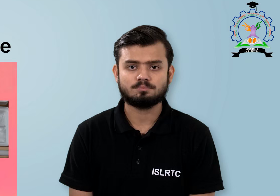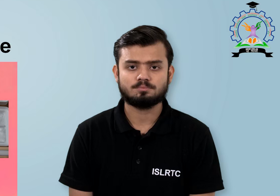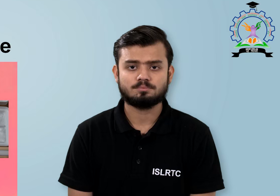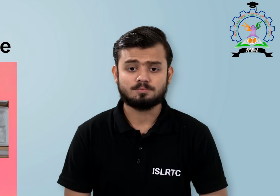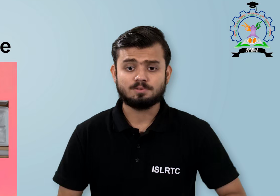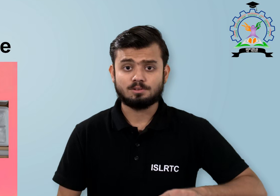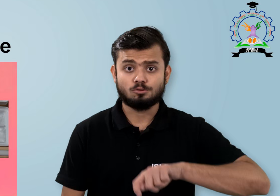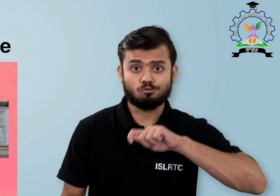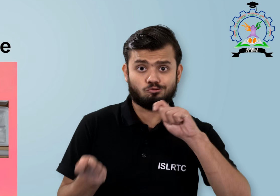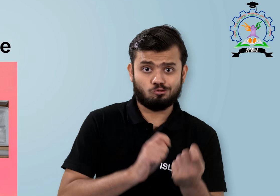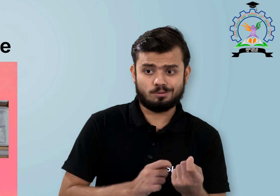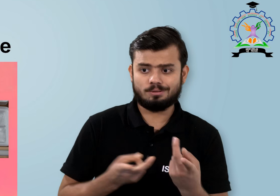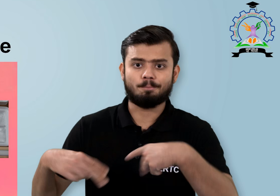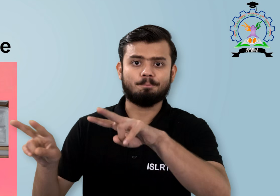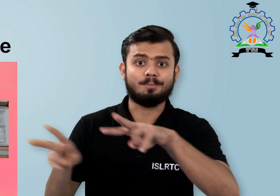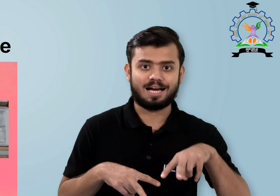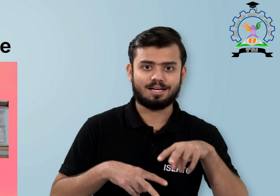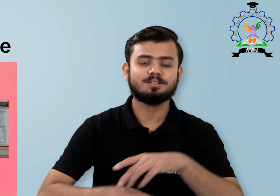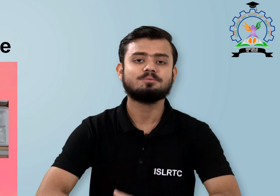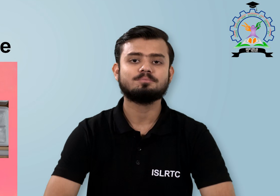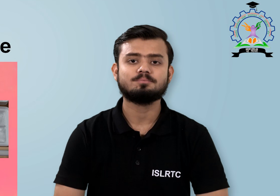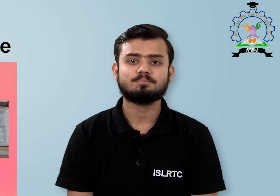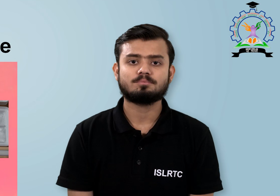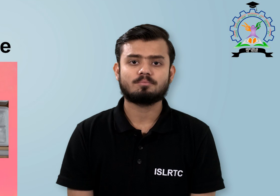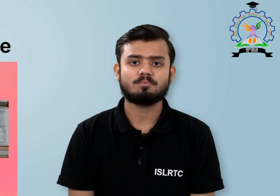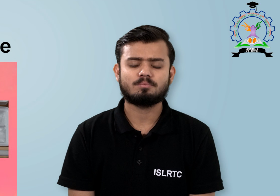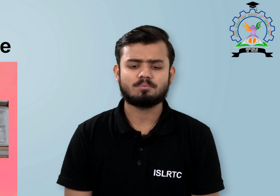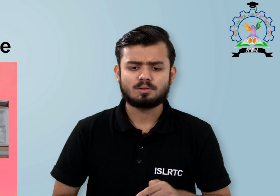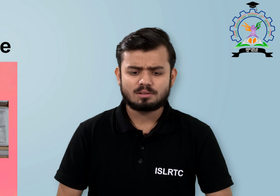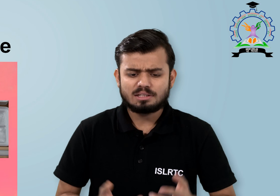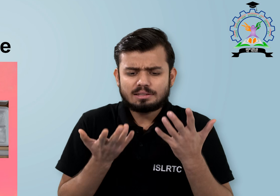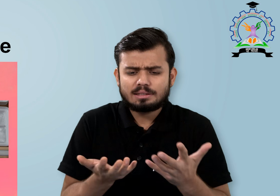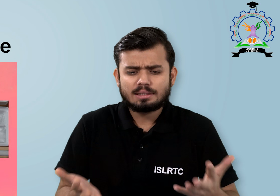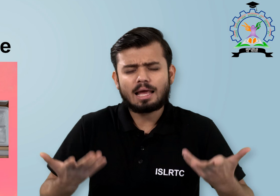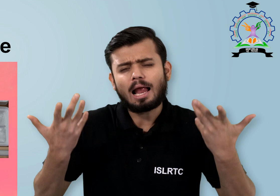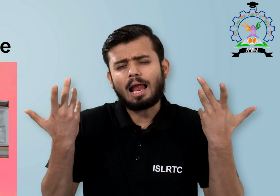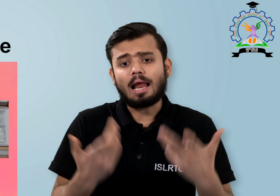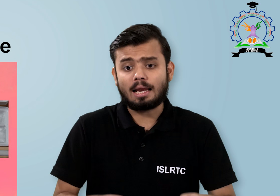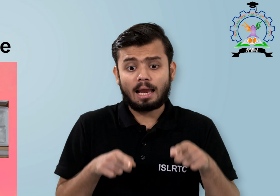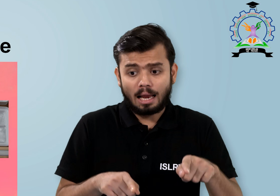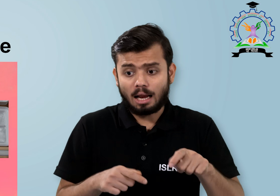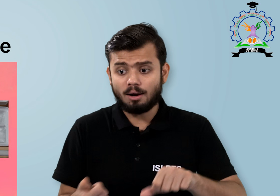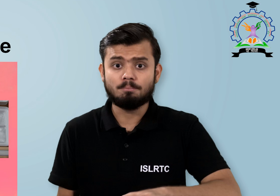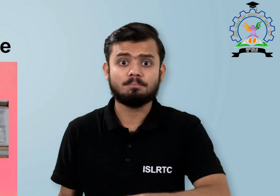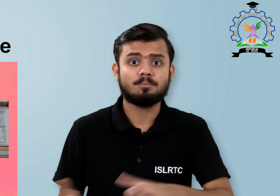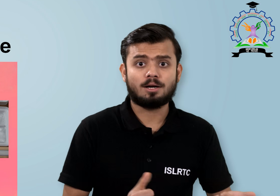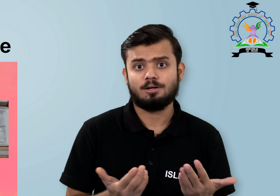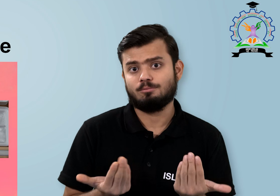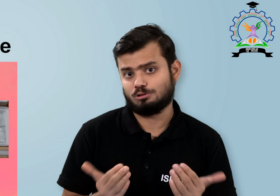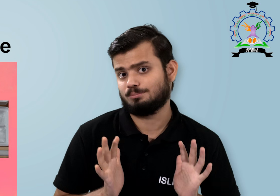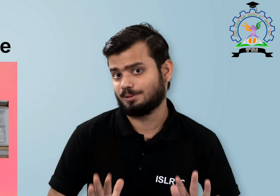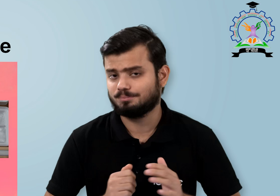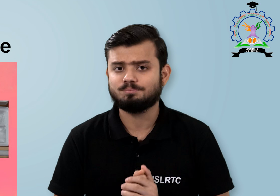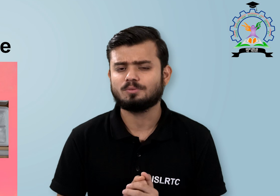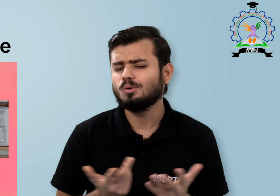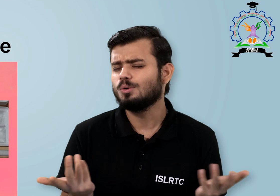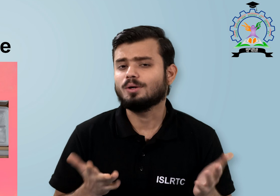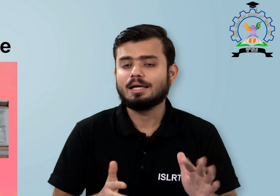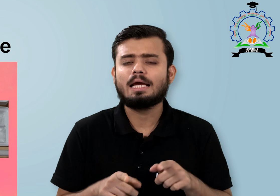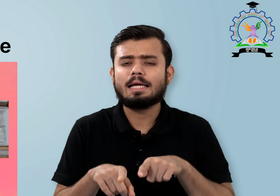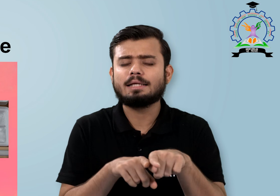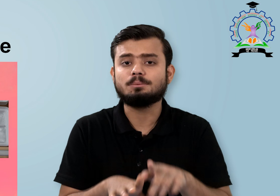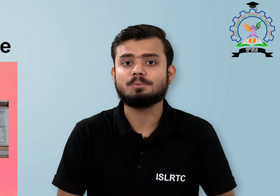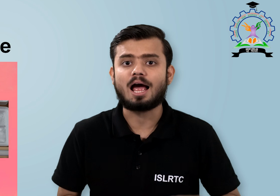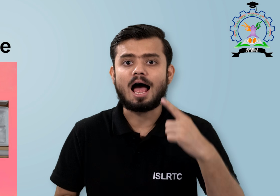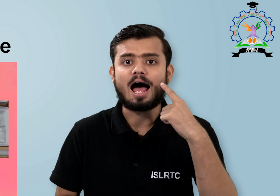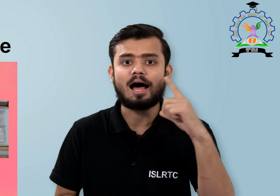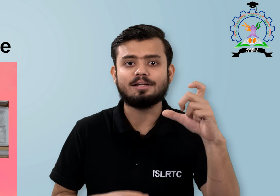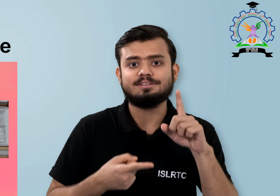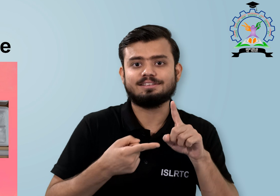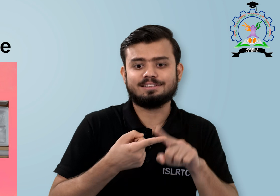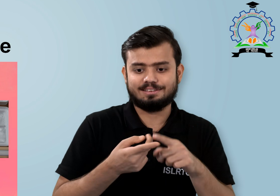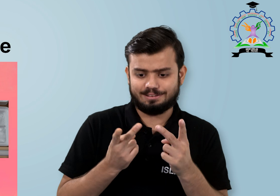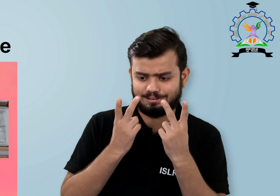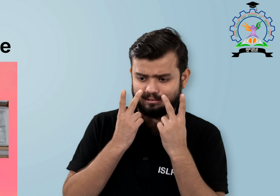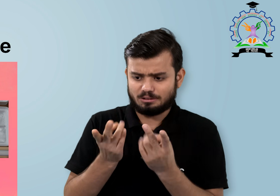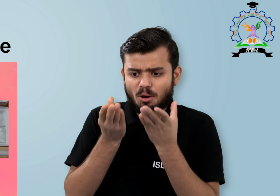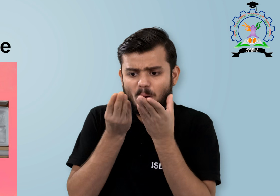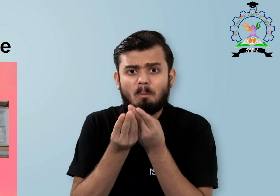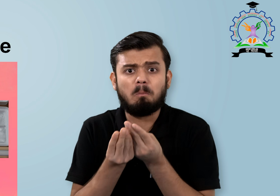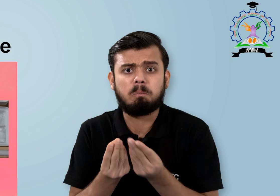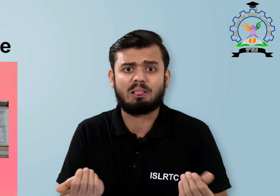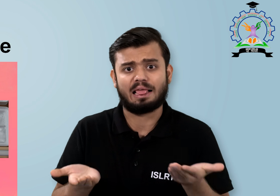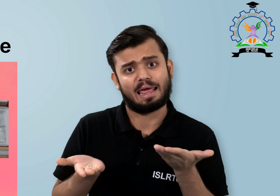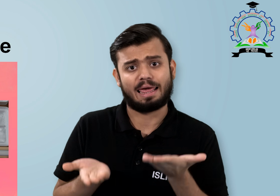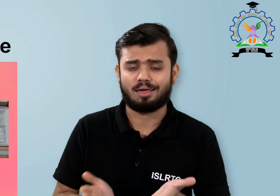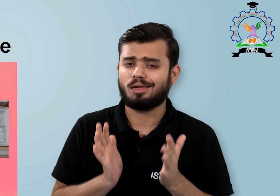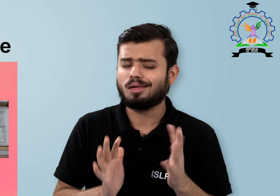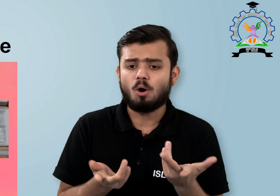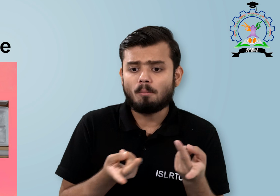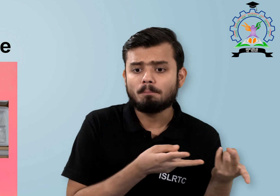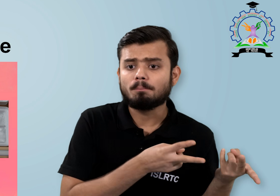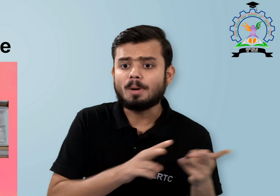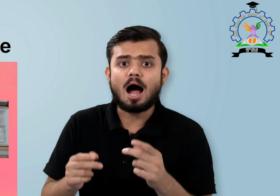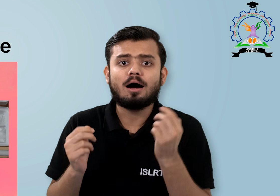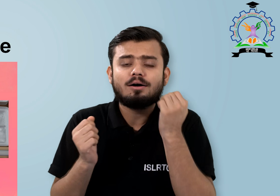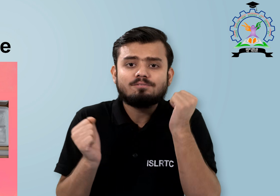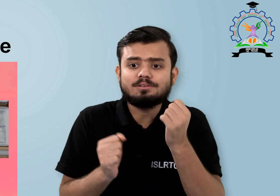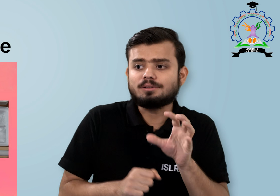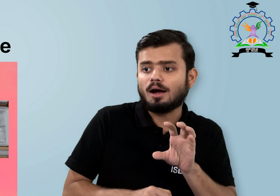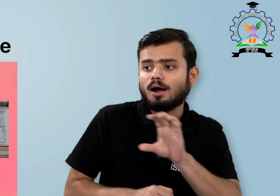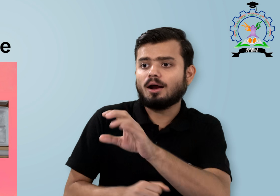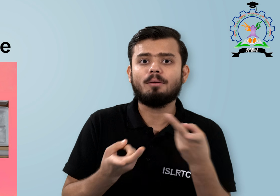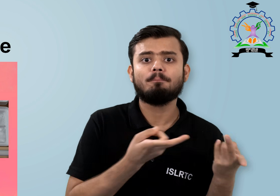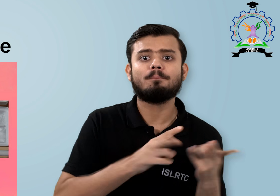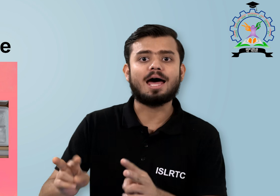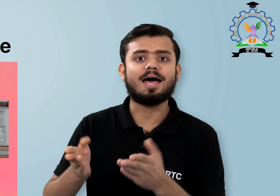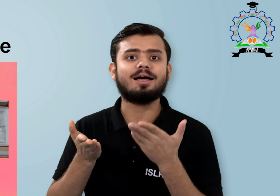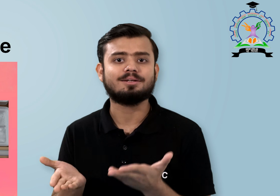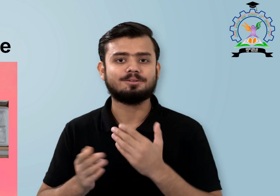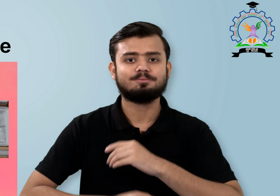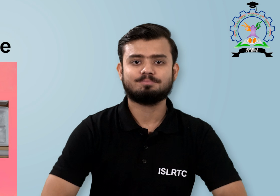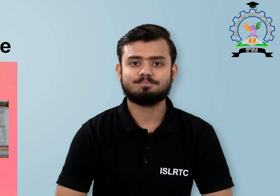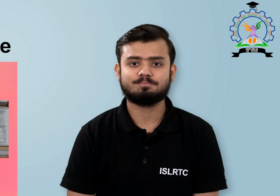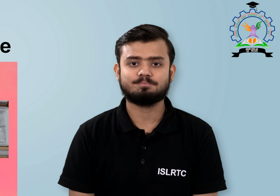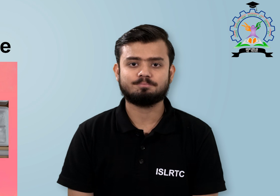Reversible change A reversible change is a change in which a material can return to its original form or condition after the process. For example, Melting of ice. Ice melts to become water when heated, and when you freeze the water again, it turns back into ice.